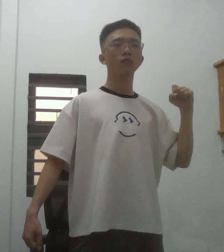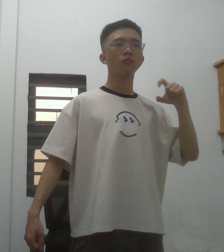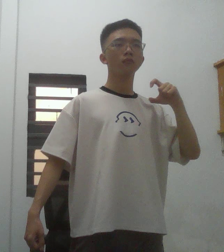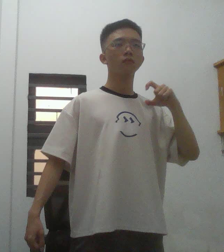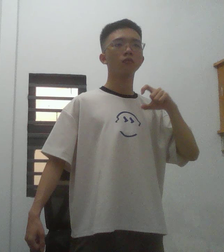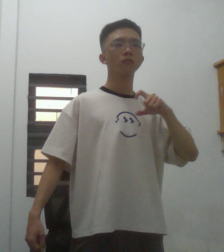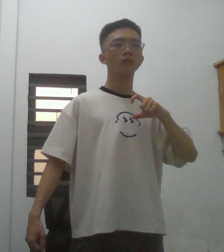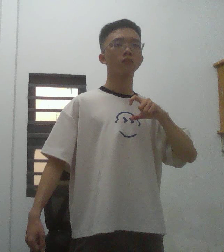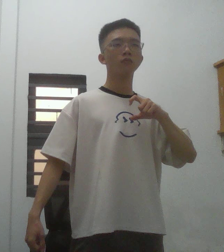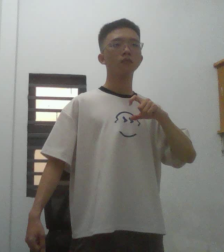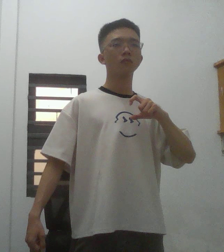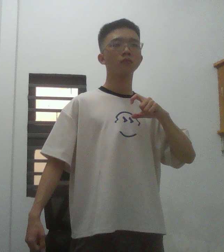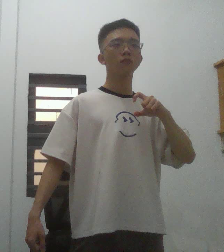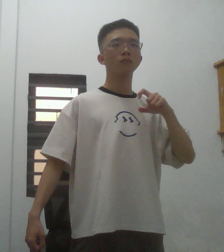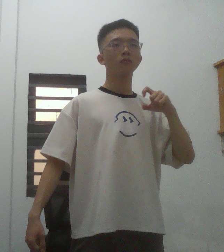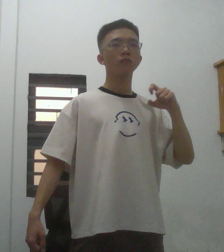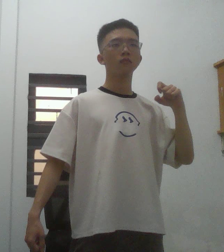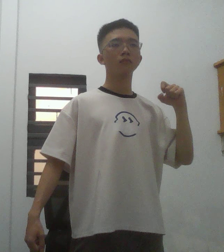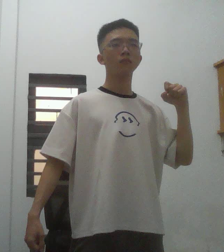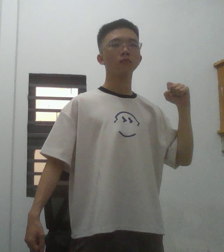giau co